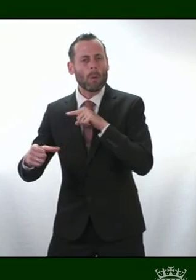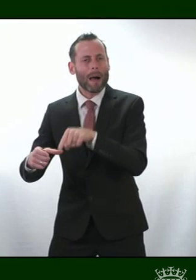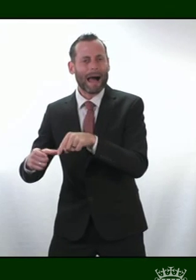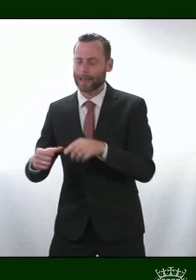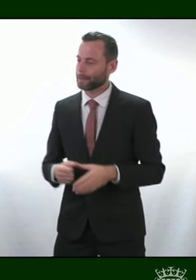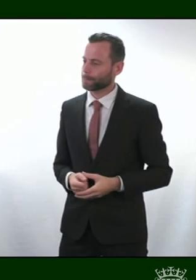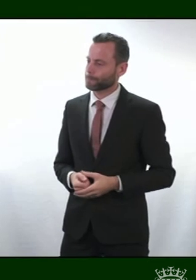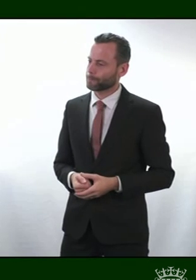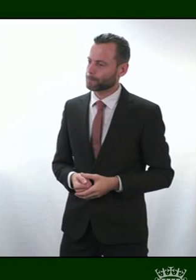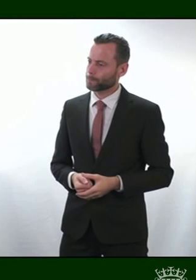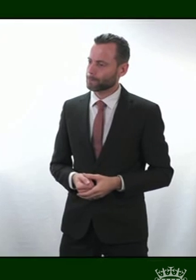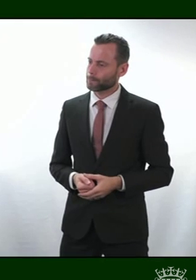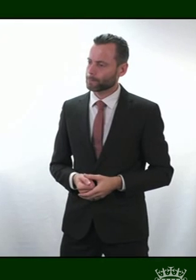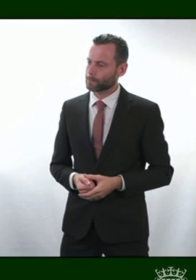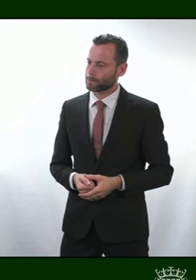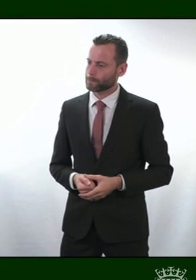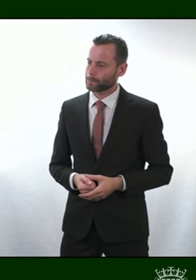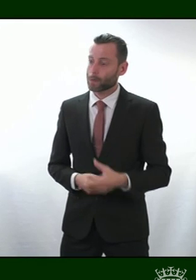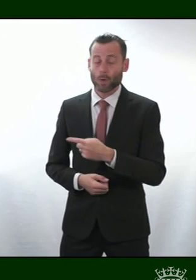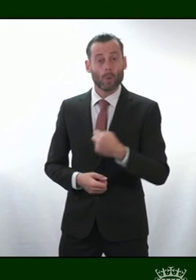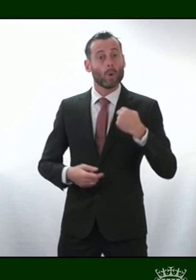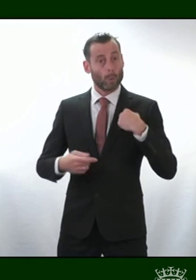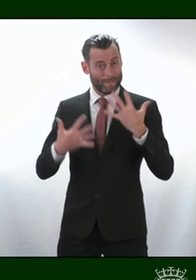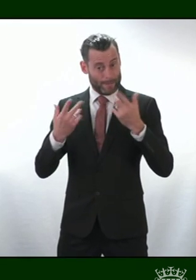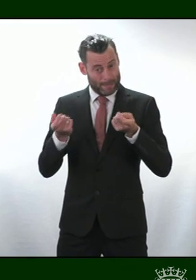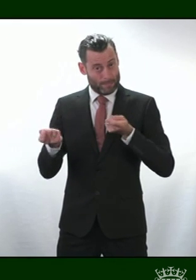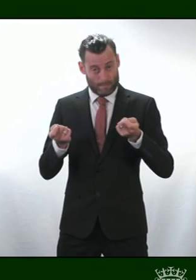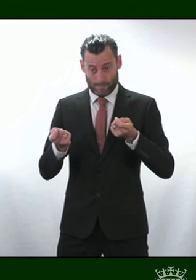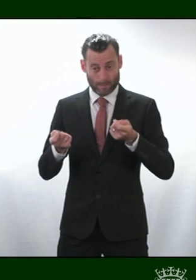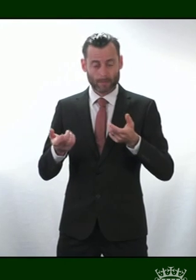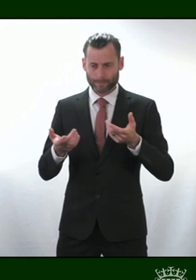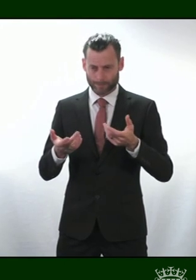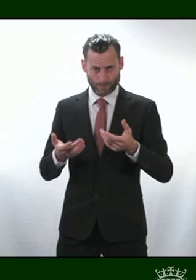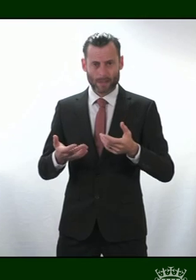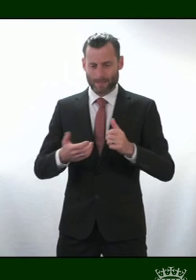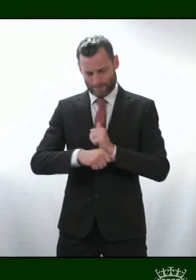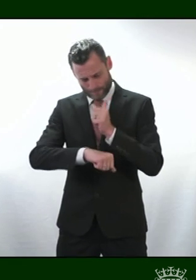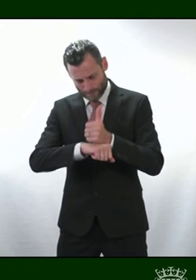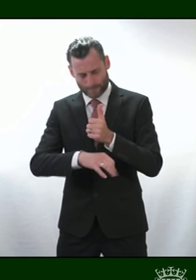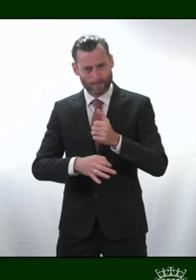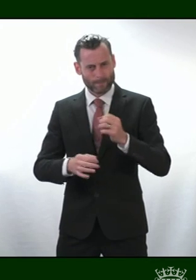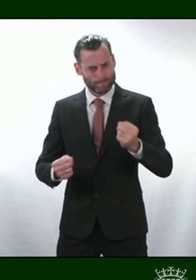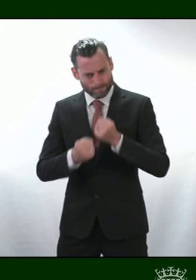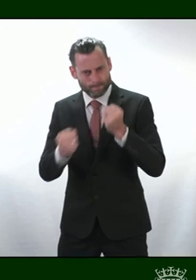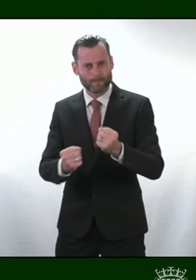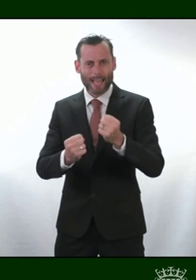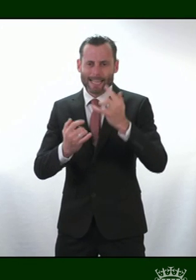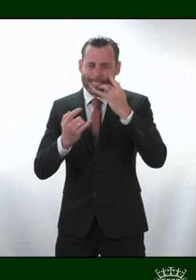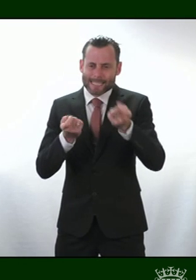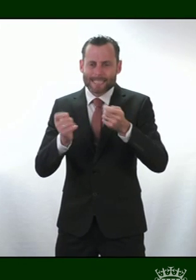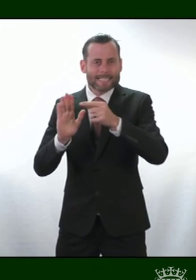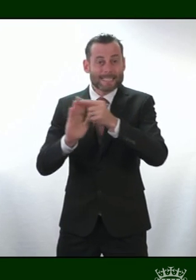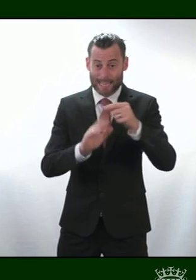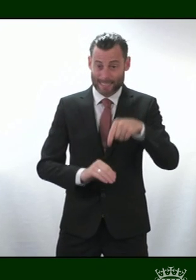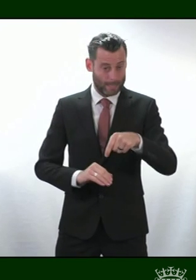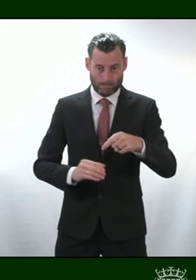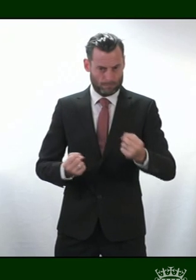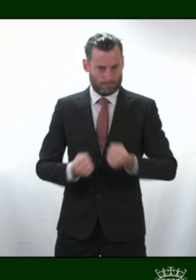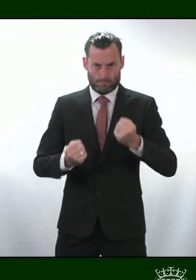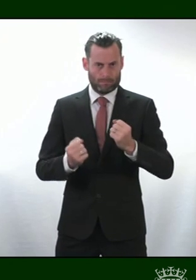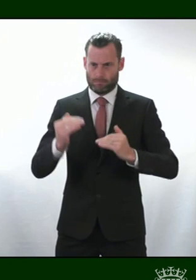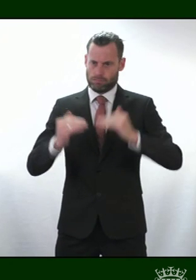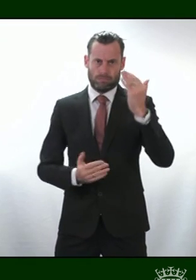We have delivered on, as I say, the most thoroughgoing testing regime anywhere in Europe.